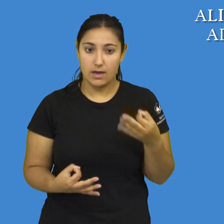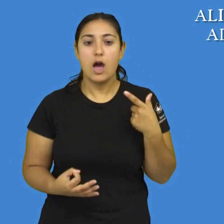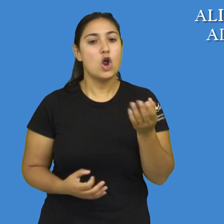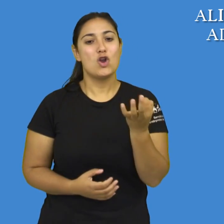no